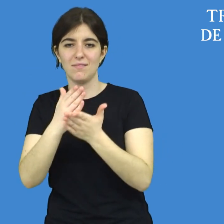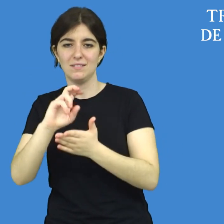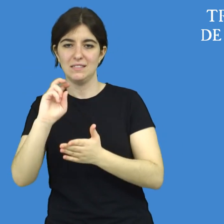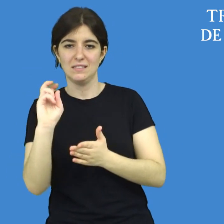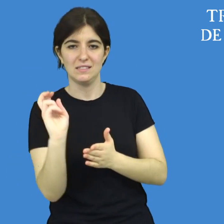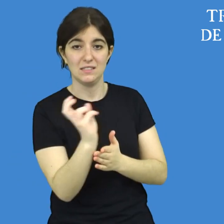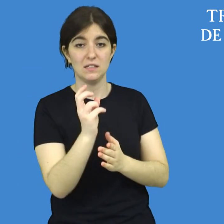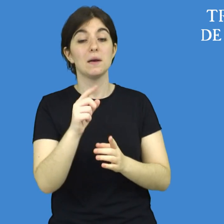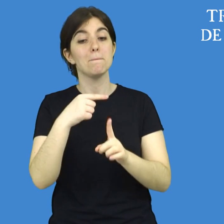etc